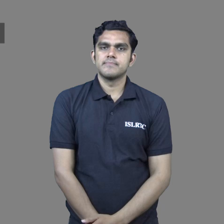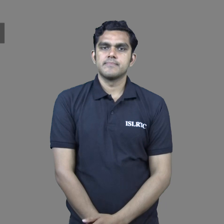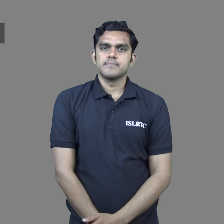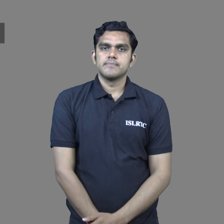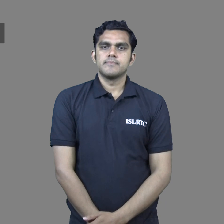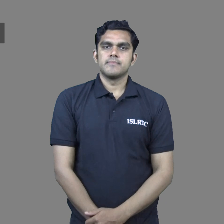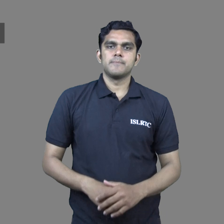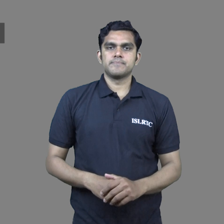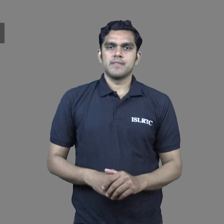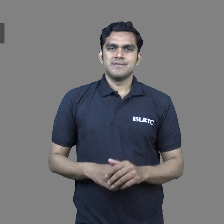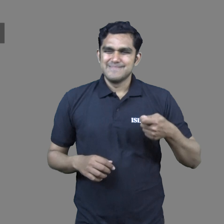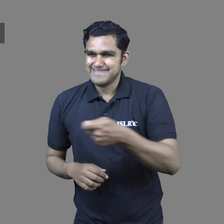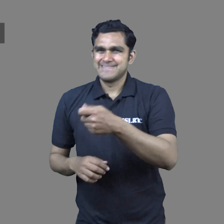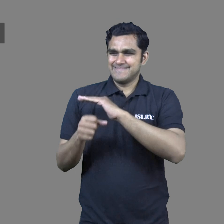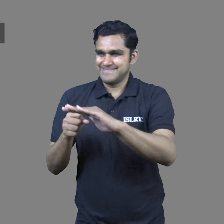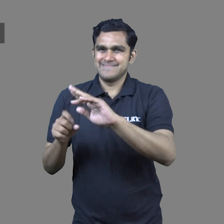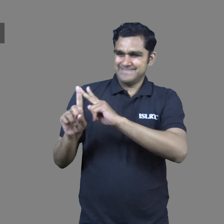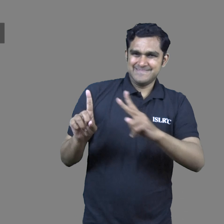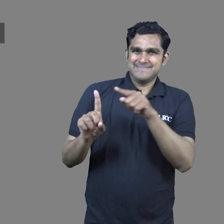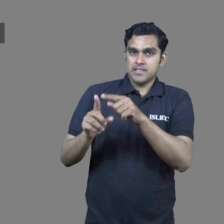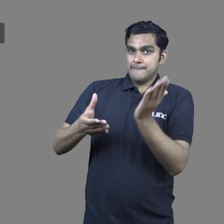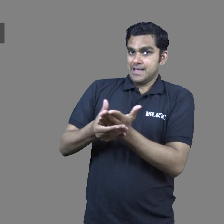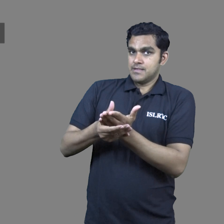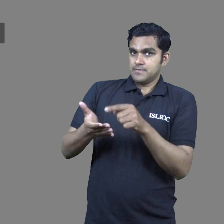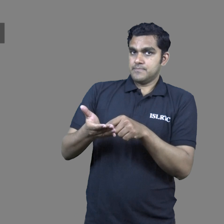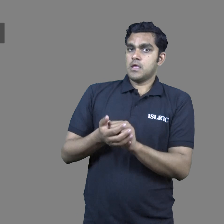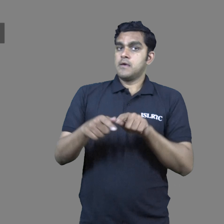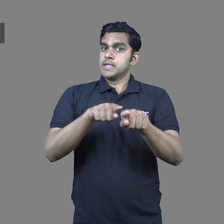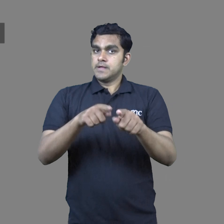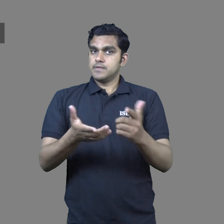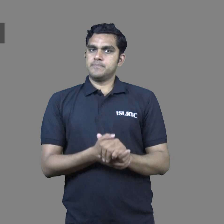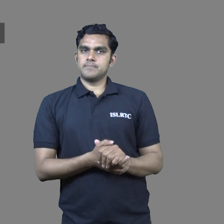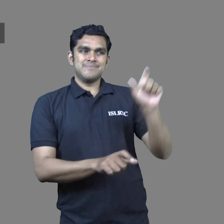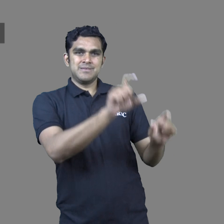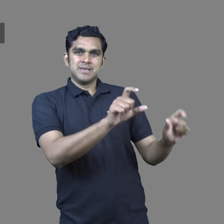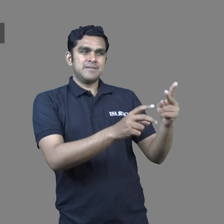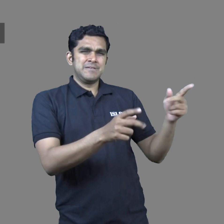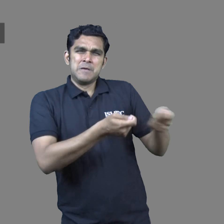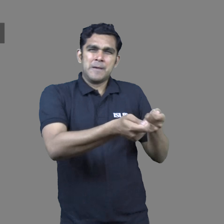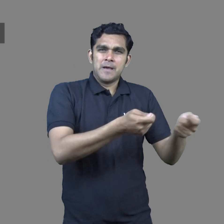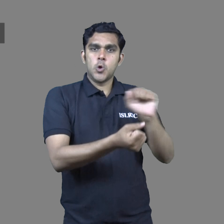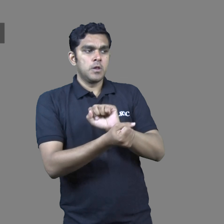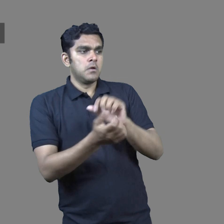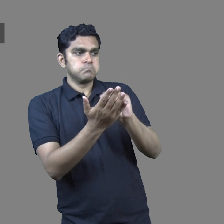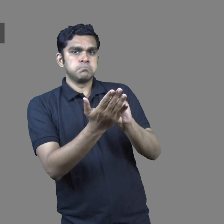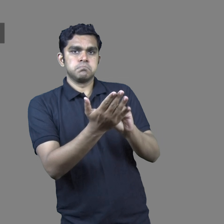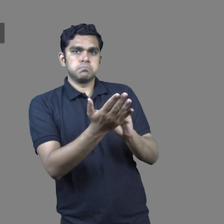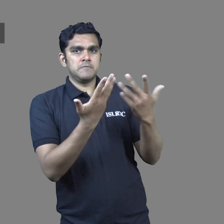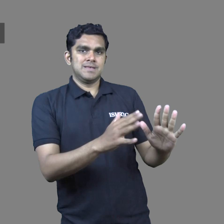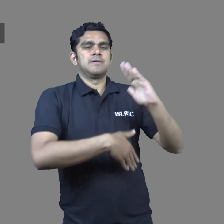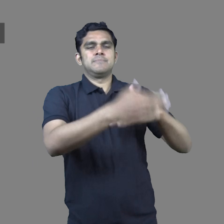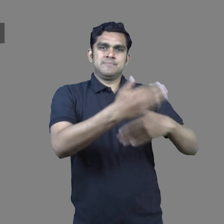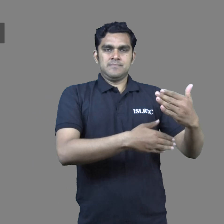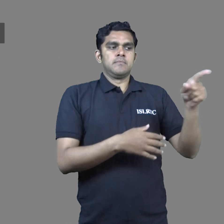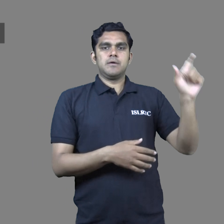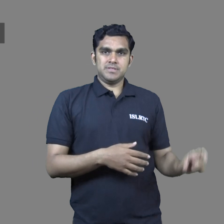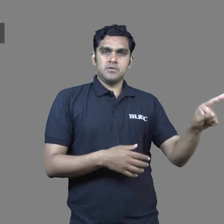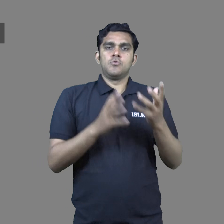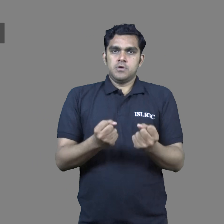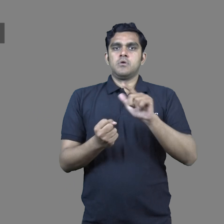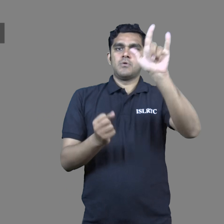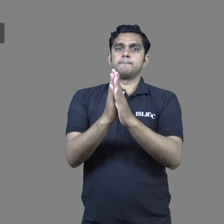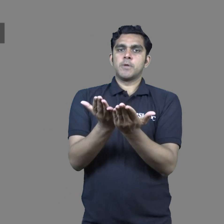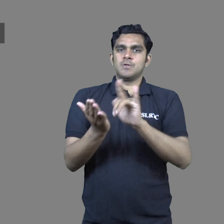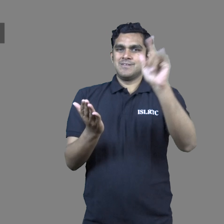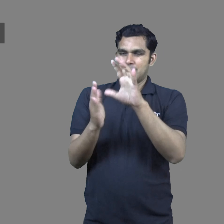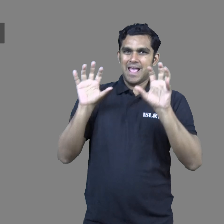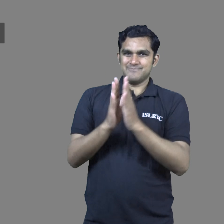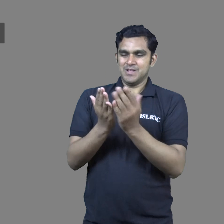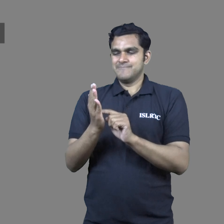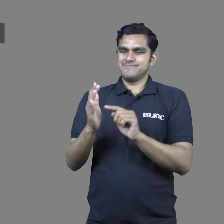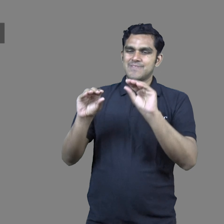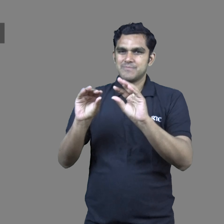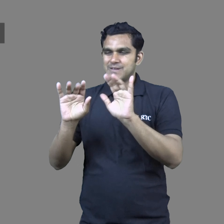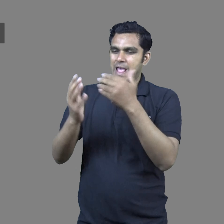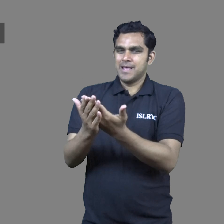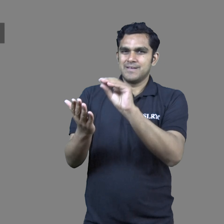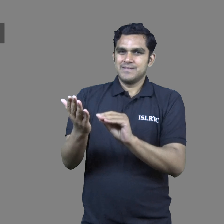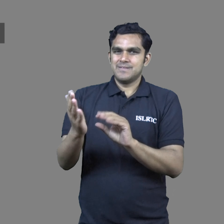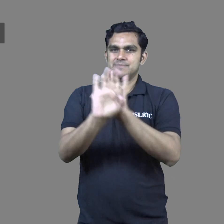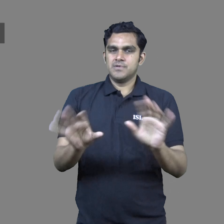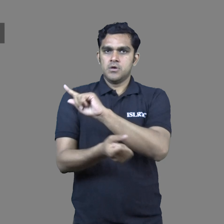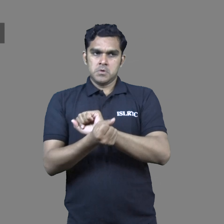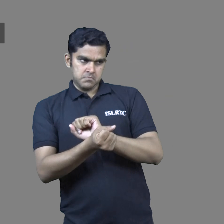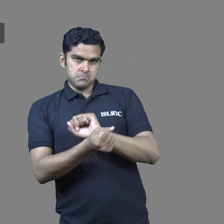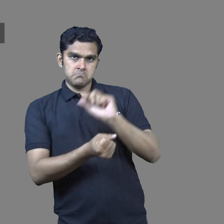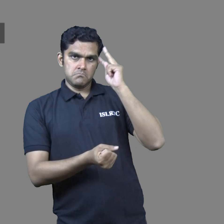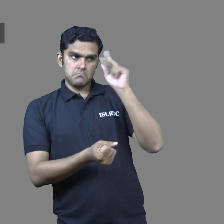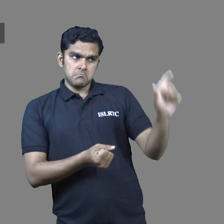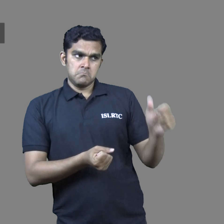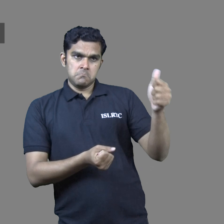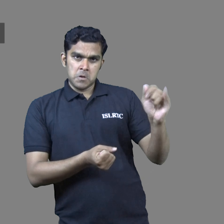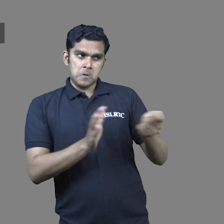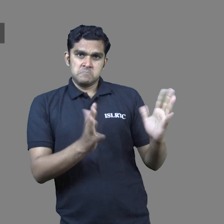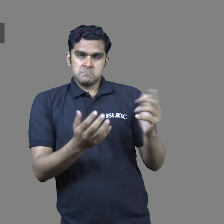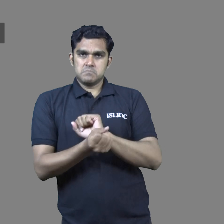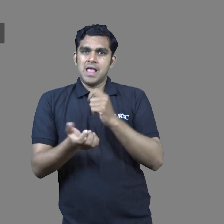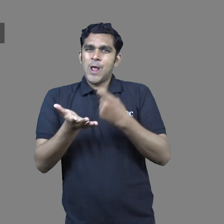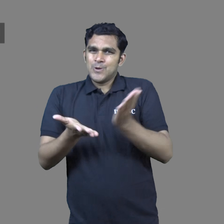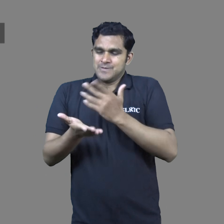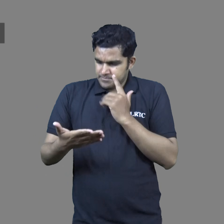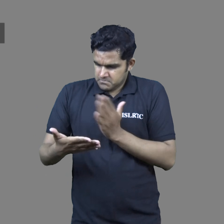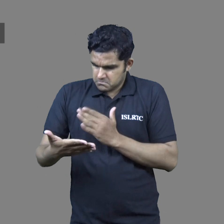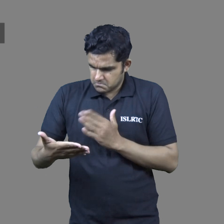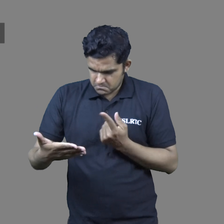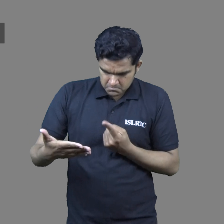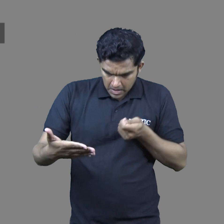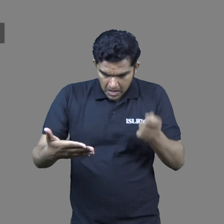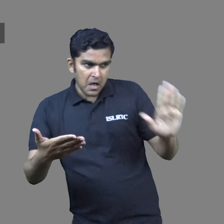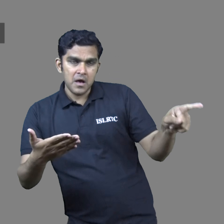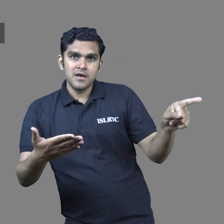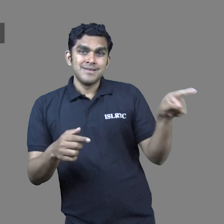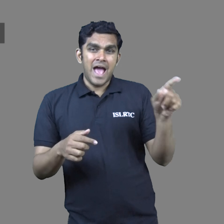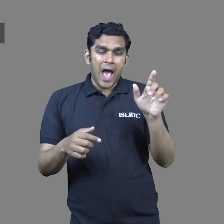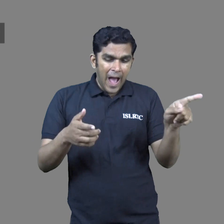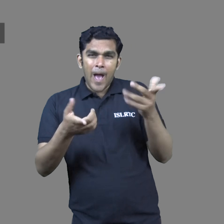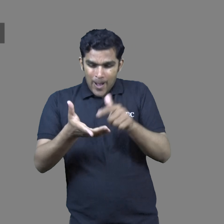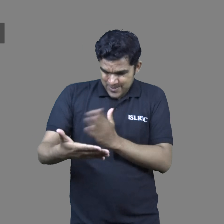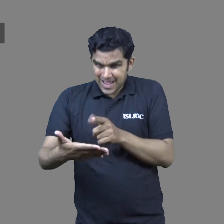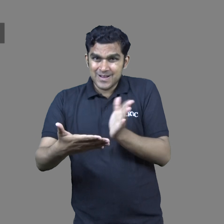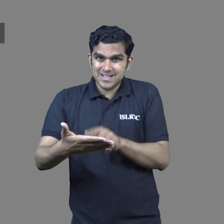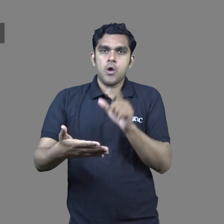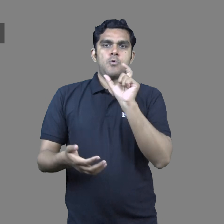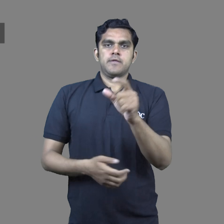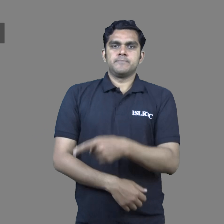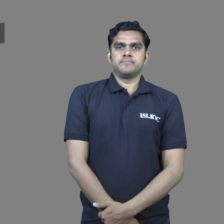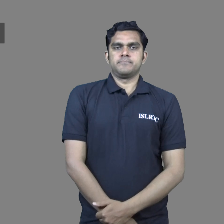Criminal Record